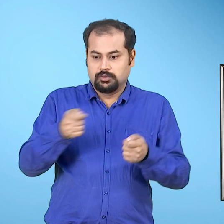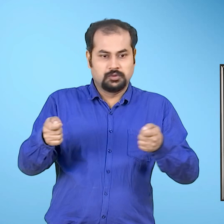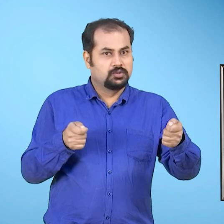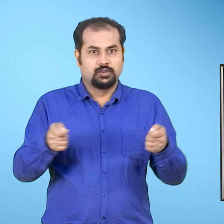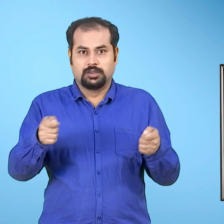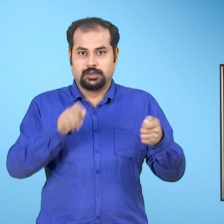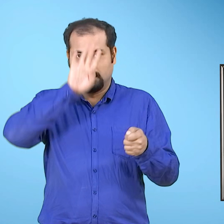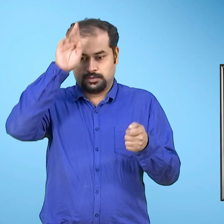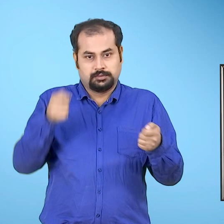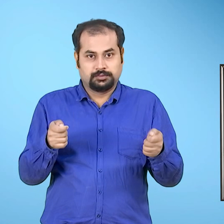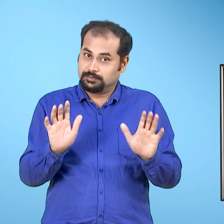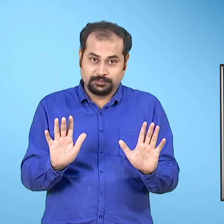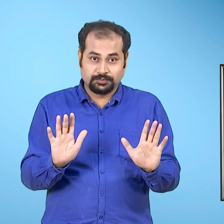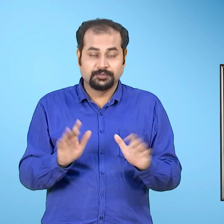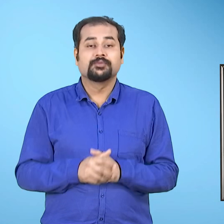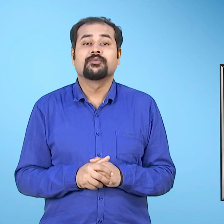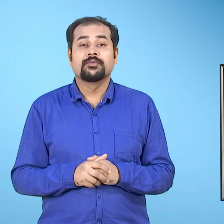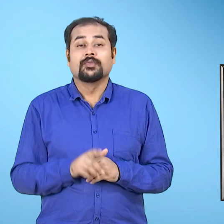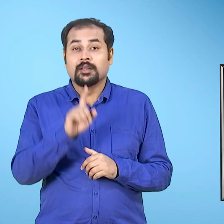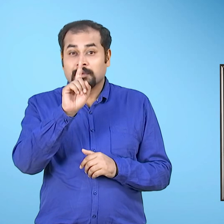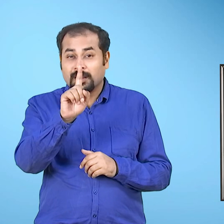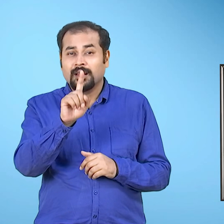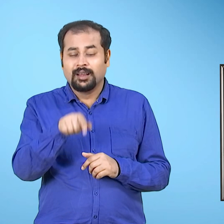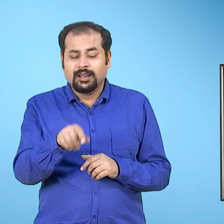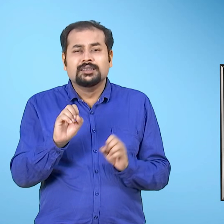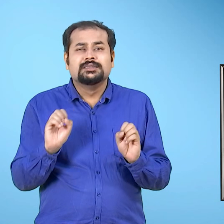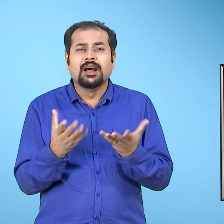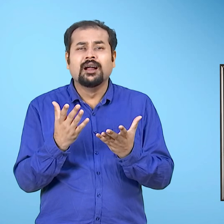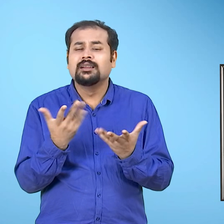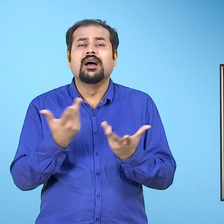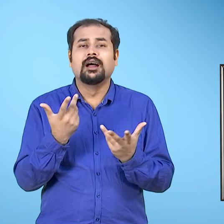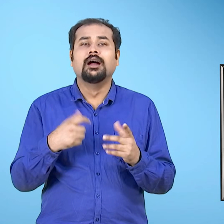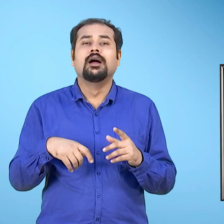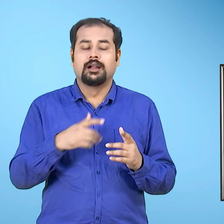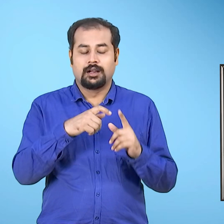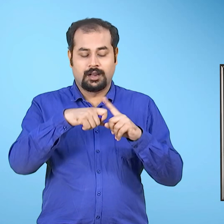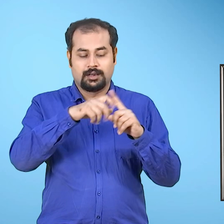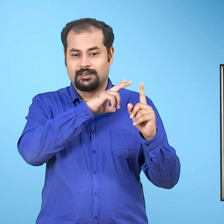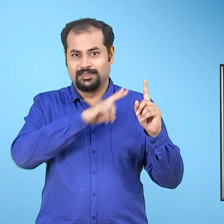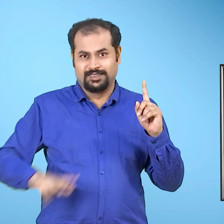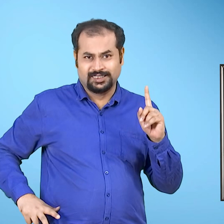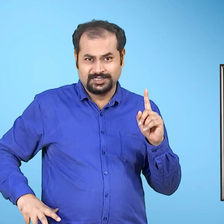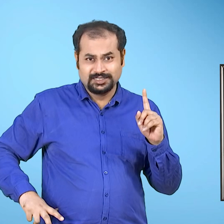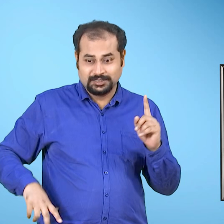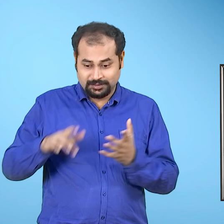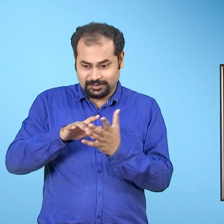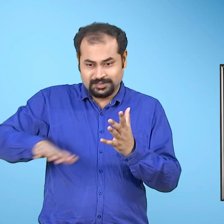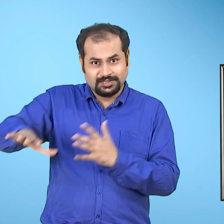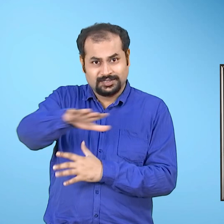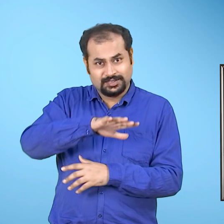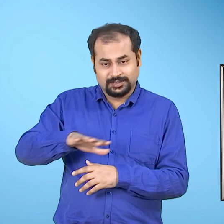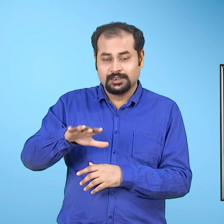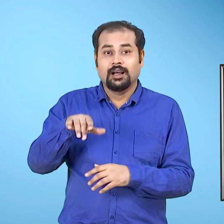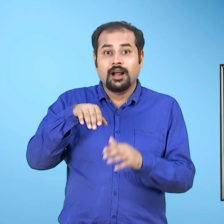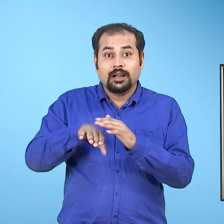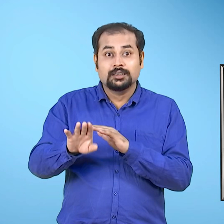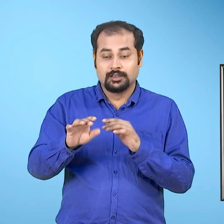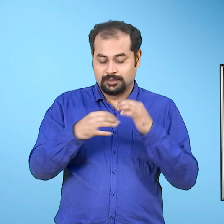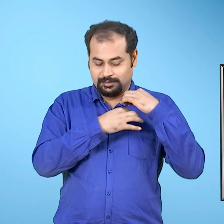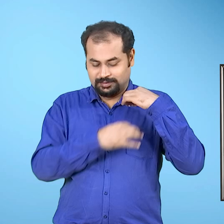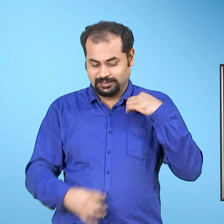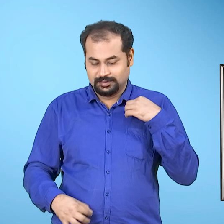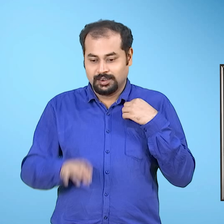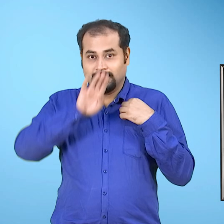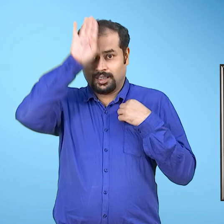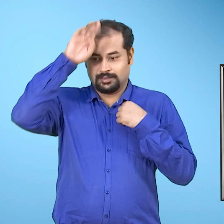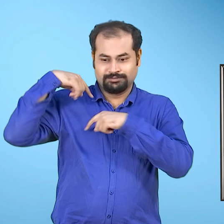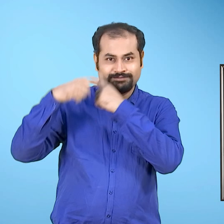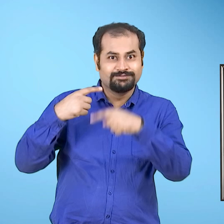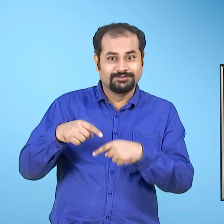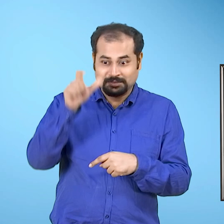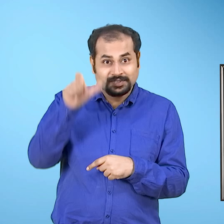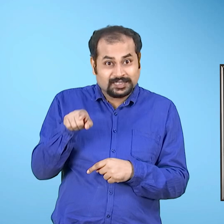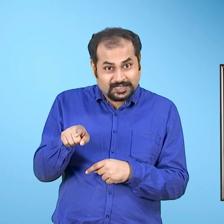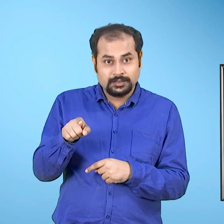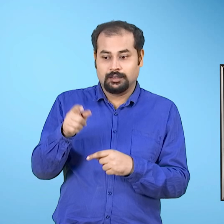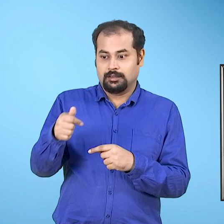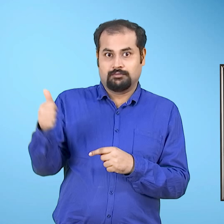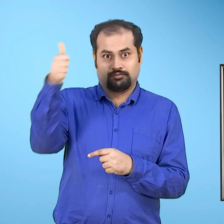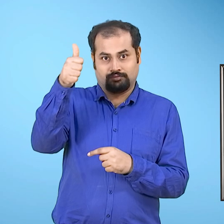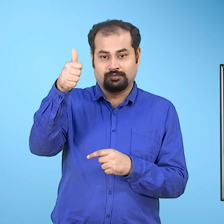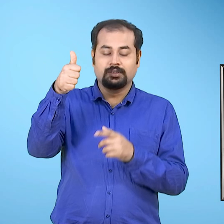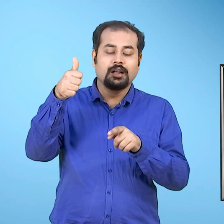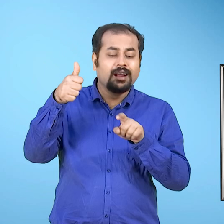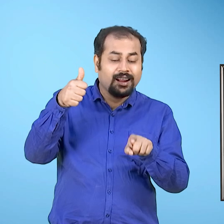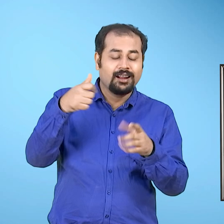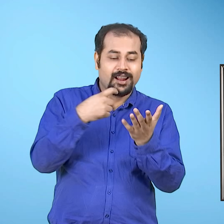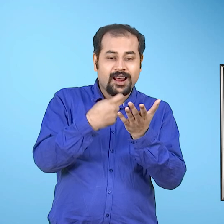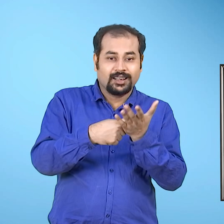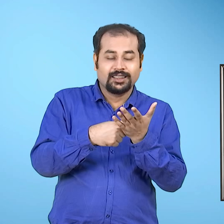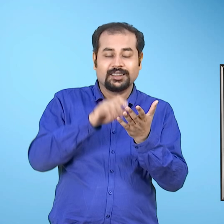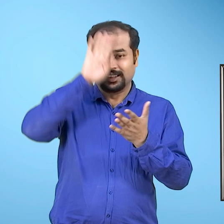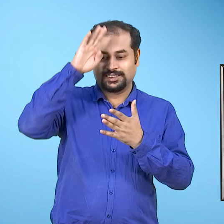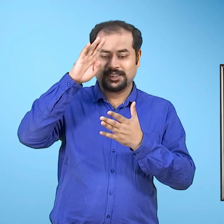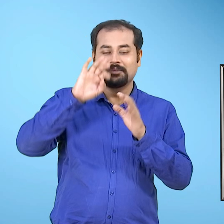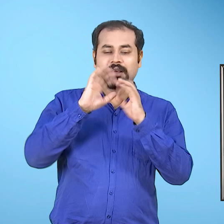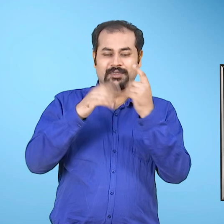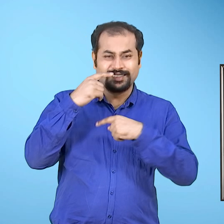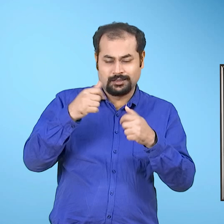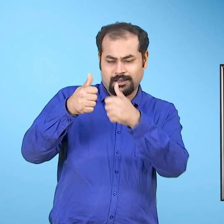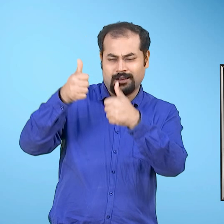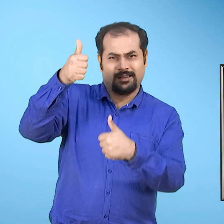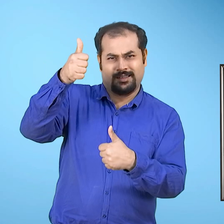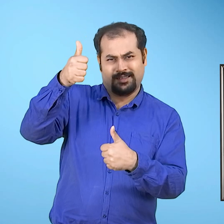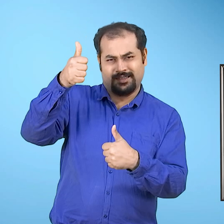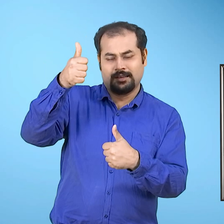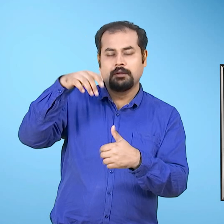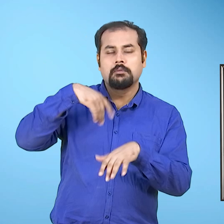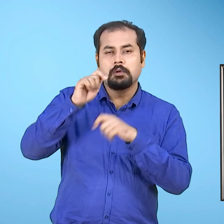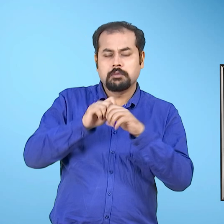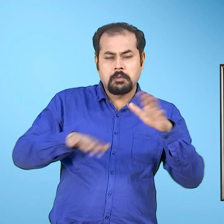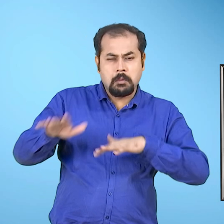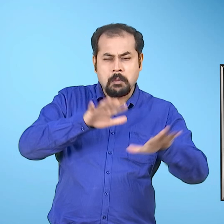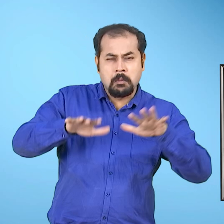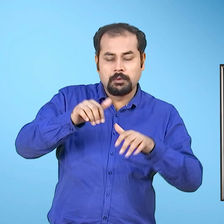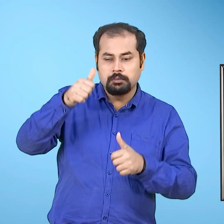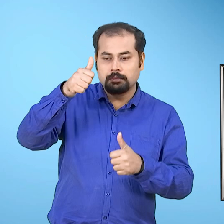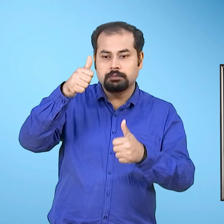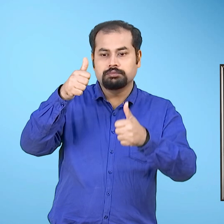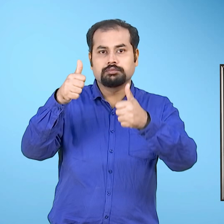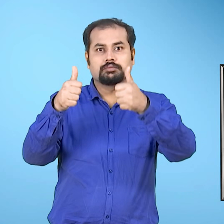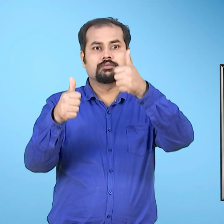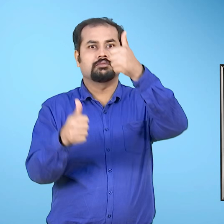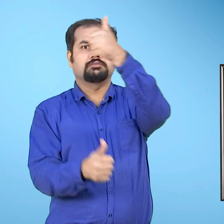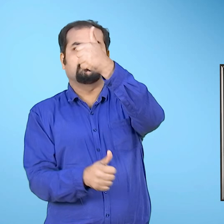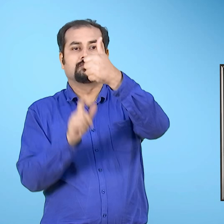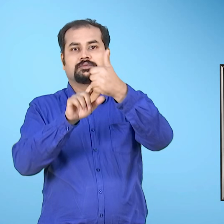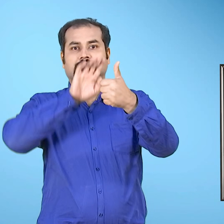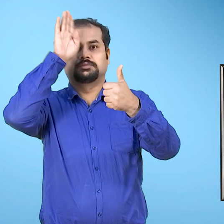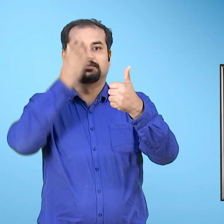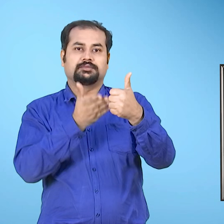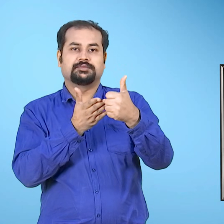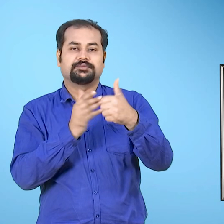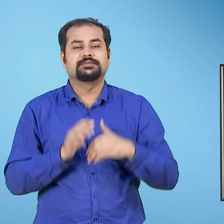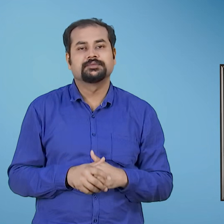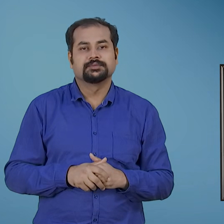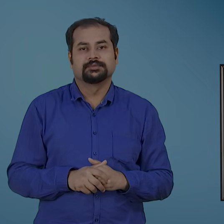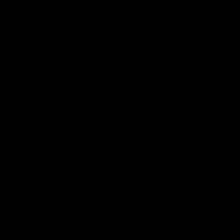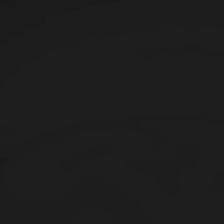but overthrew the Chalukyas.